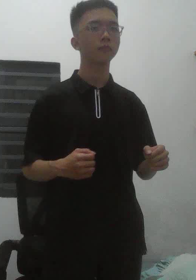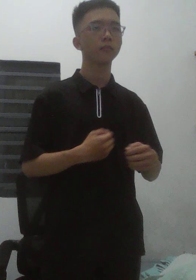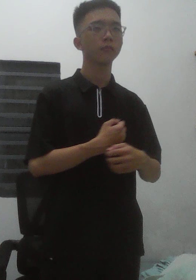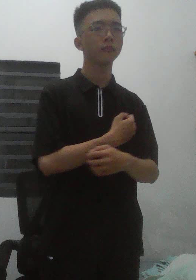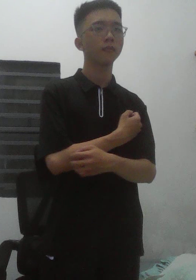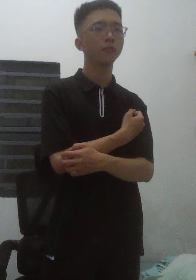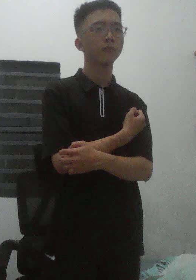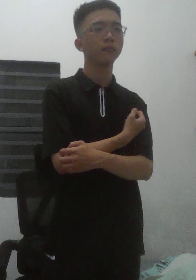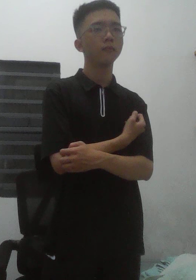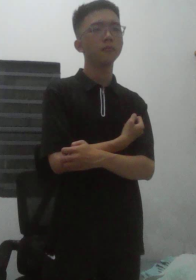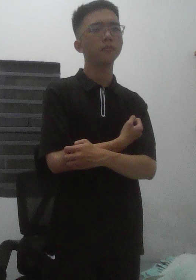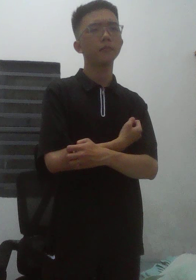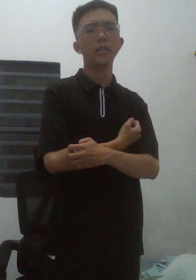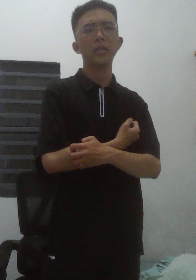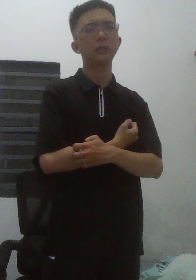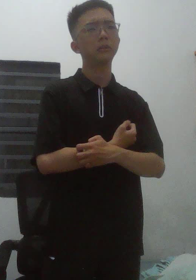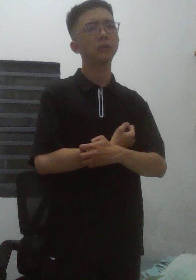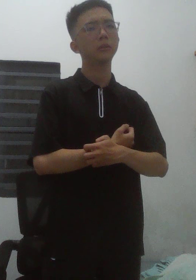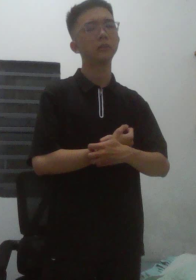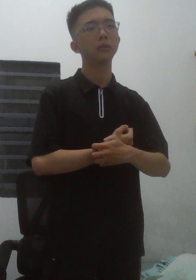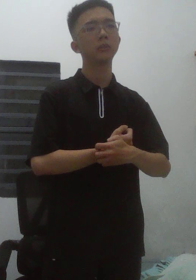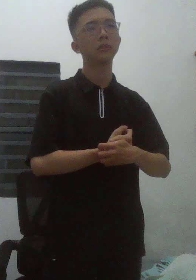ngheo